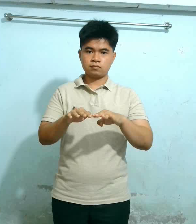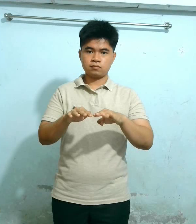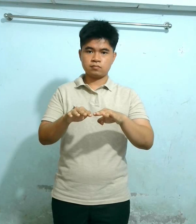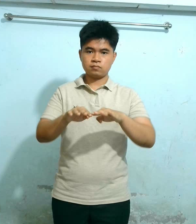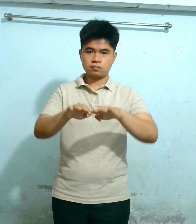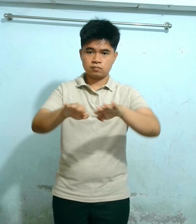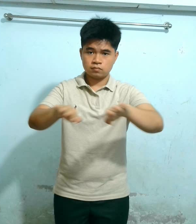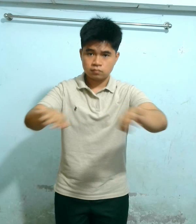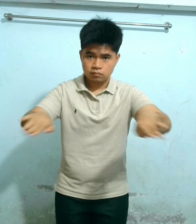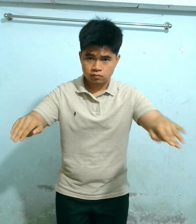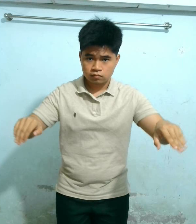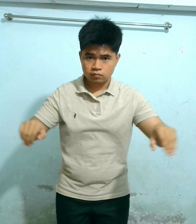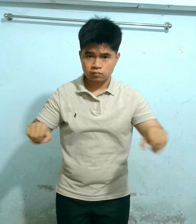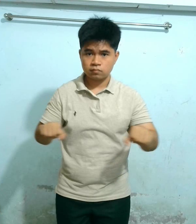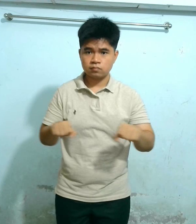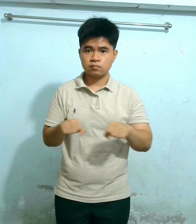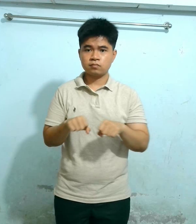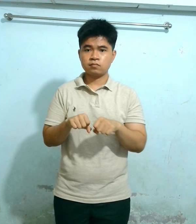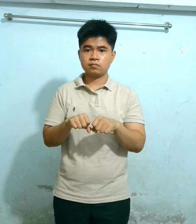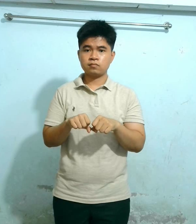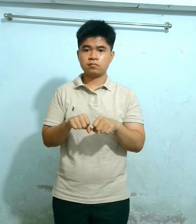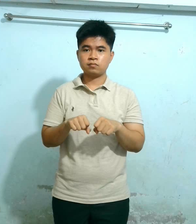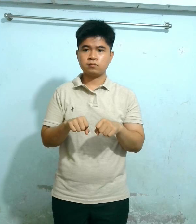boi